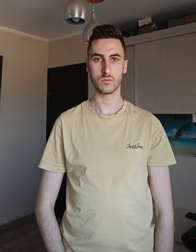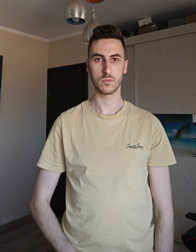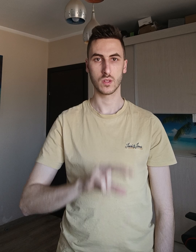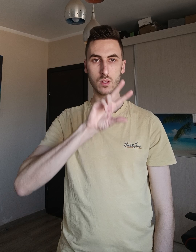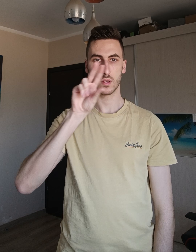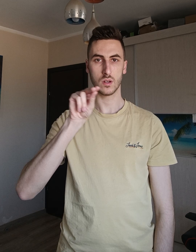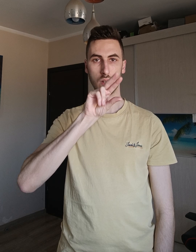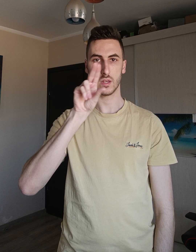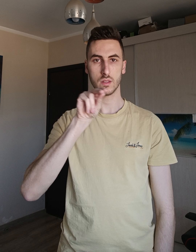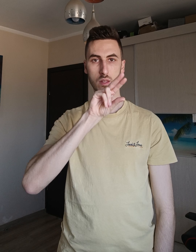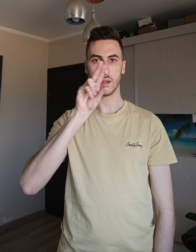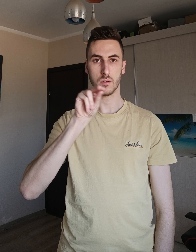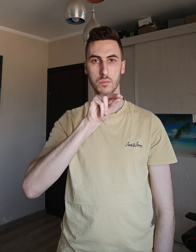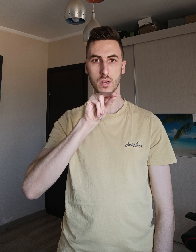לדבר